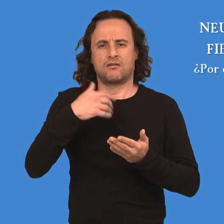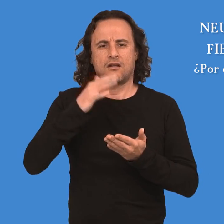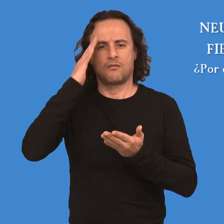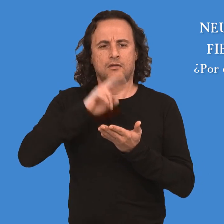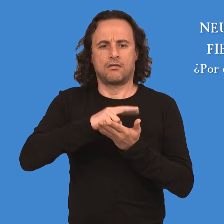dormir